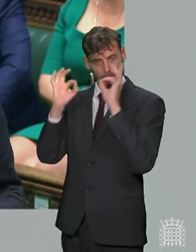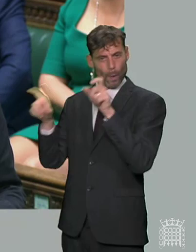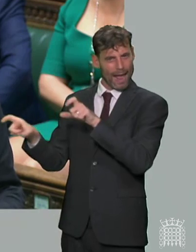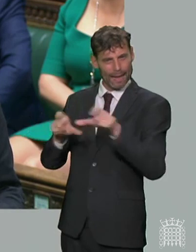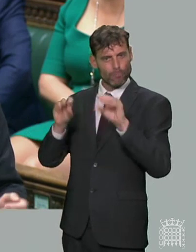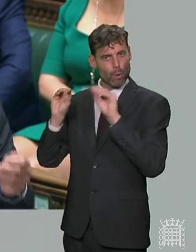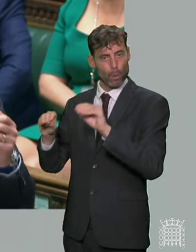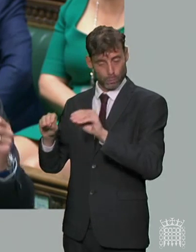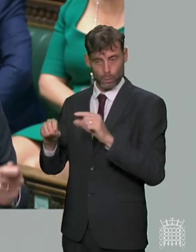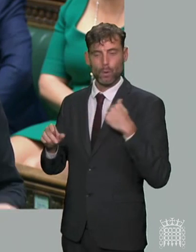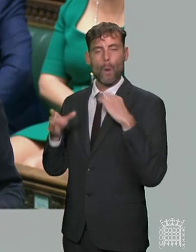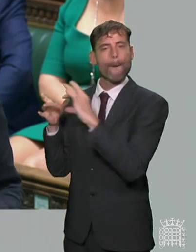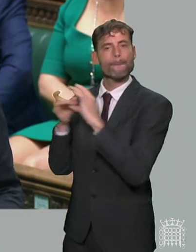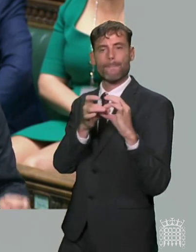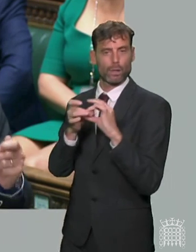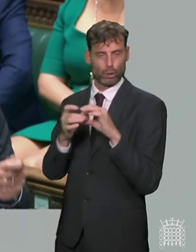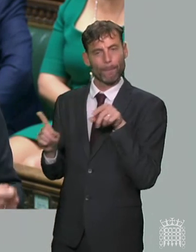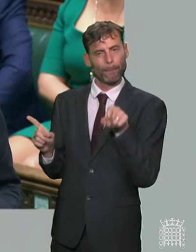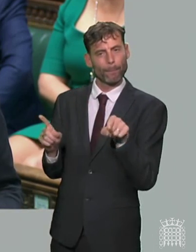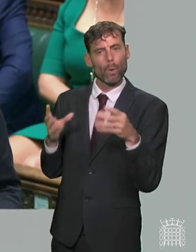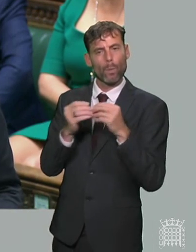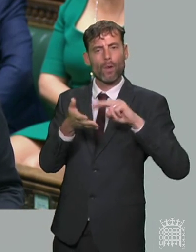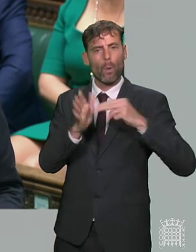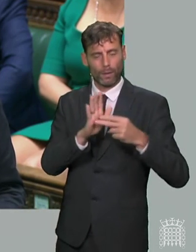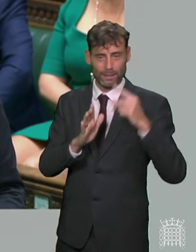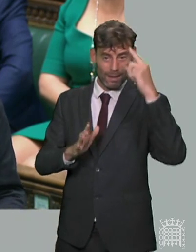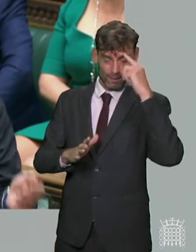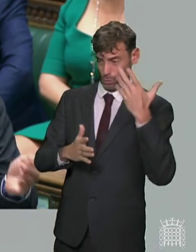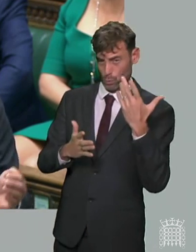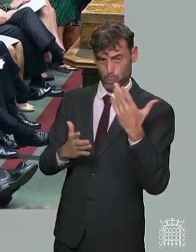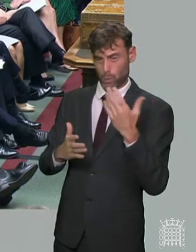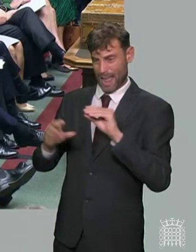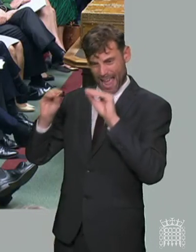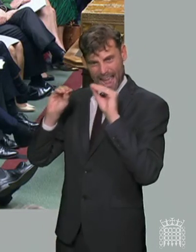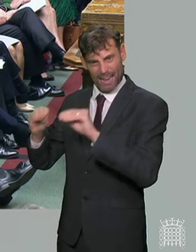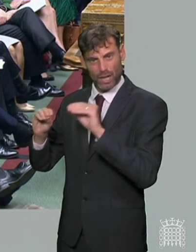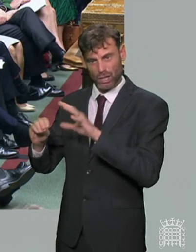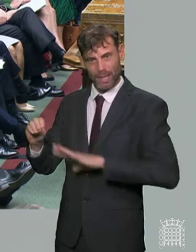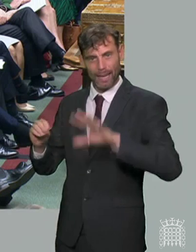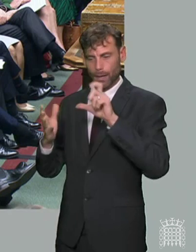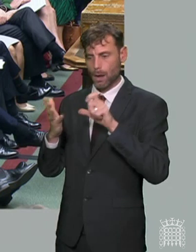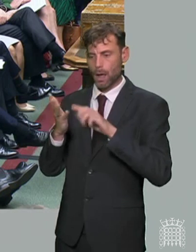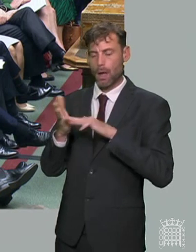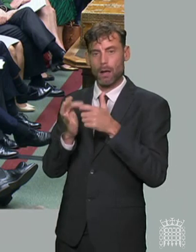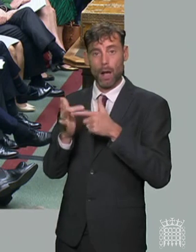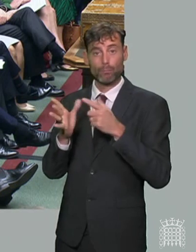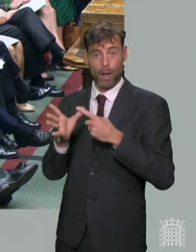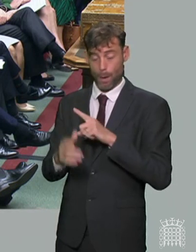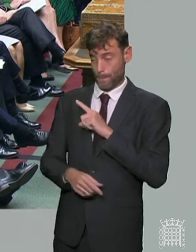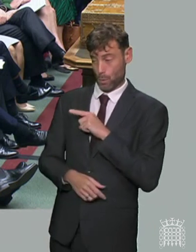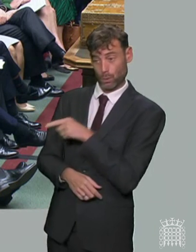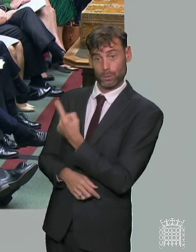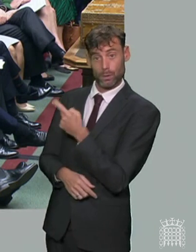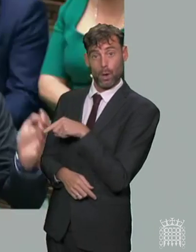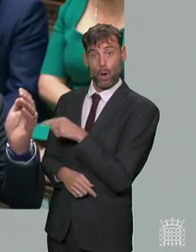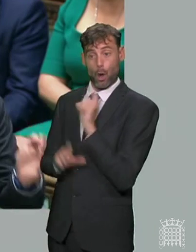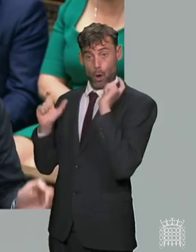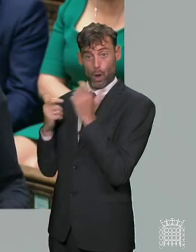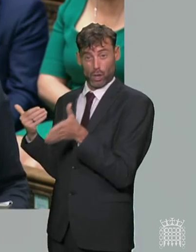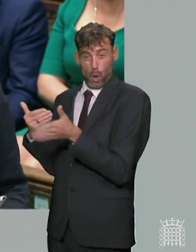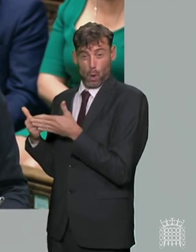In partnership with Myerscough College, the school is providing a lifeline for land-based education in Cumbria, after the sad closure of Newton Rigg College in July.